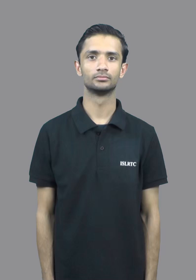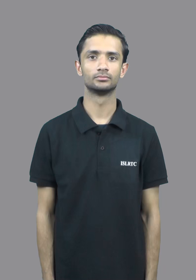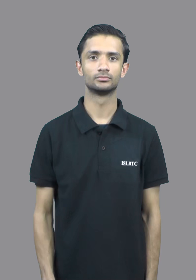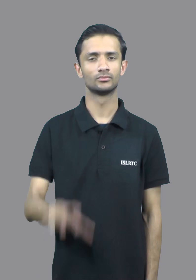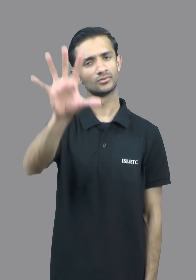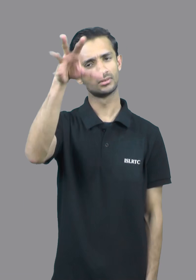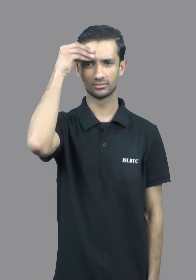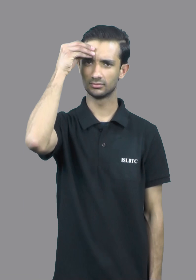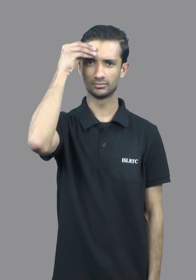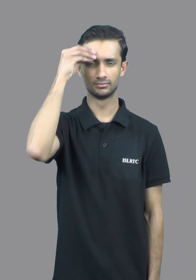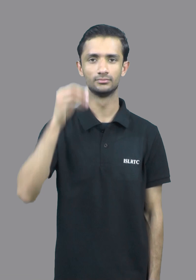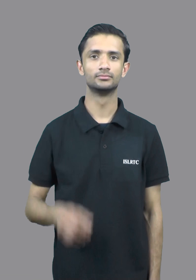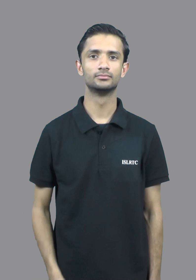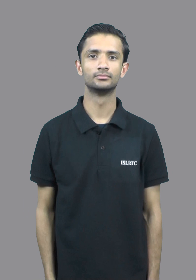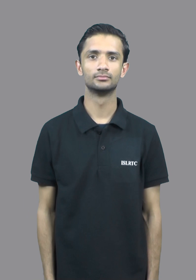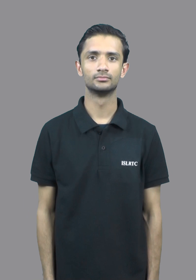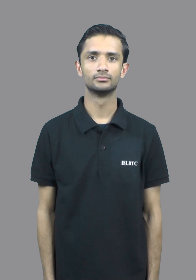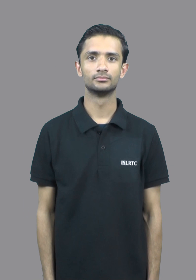Understand Comprehend Grasp